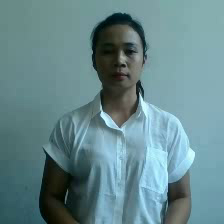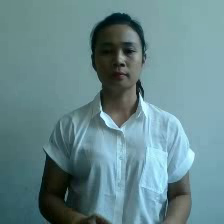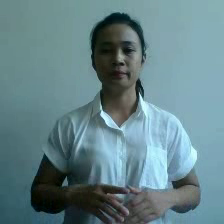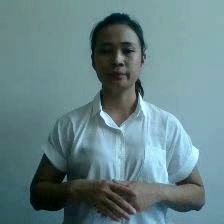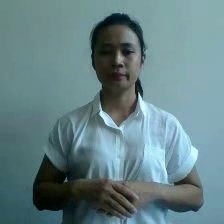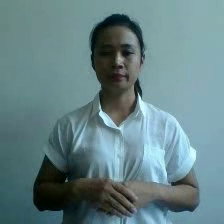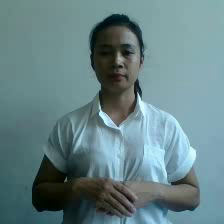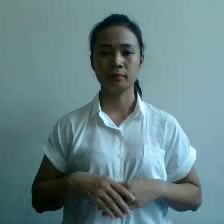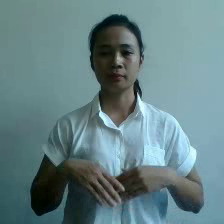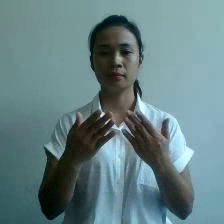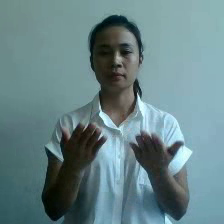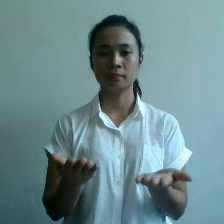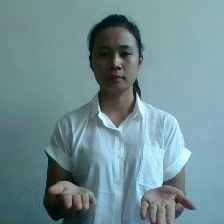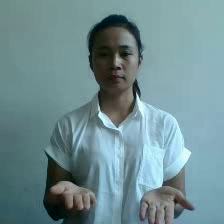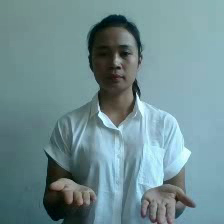Hôm nay